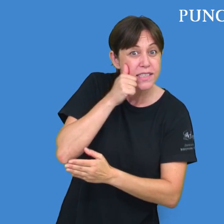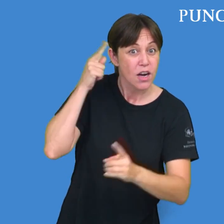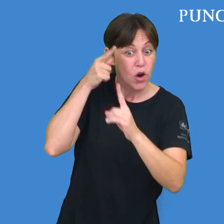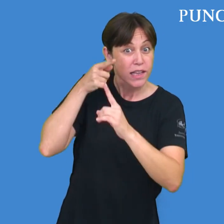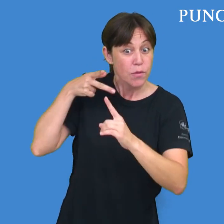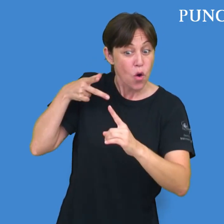objetivo